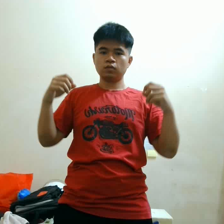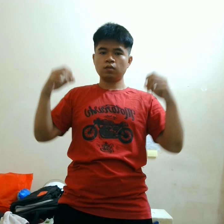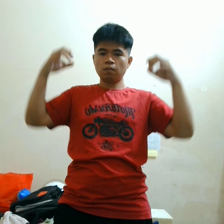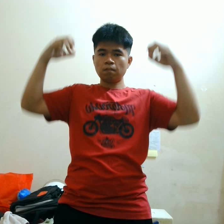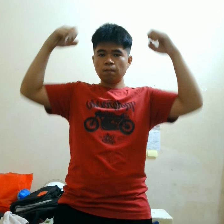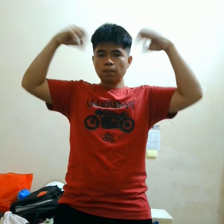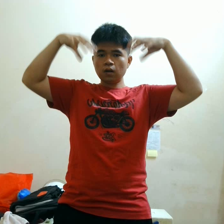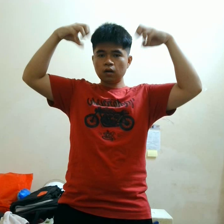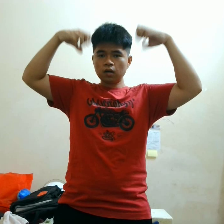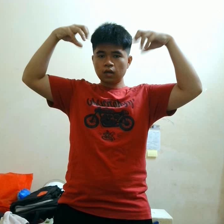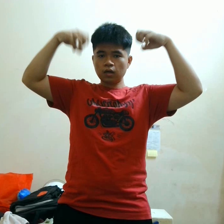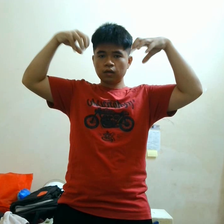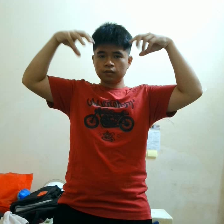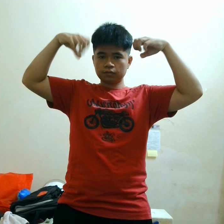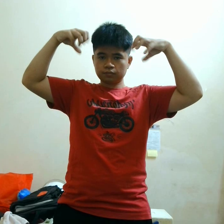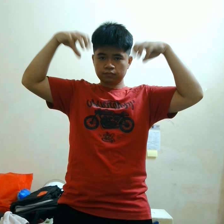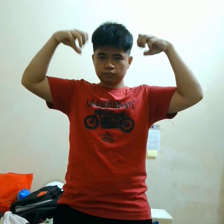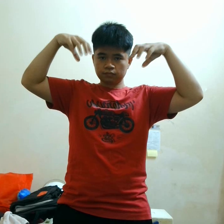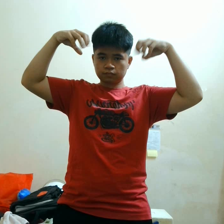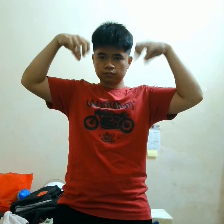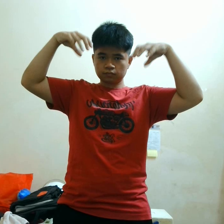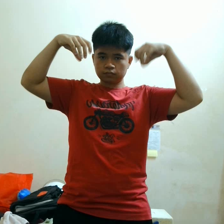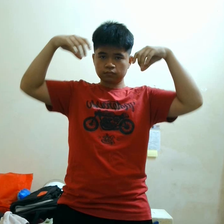mua